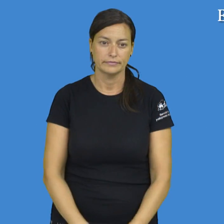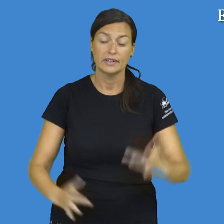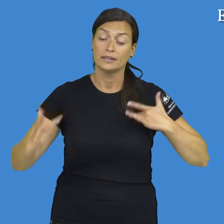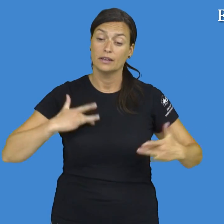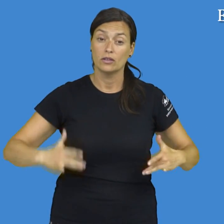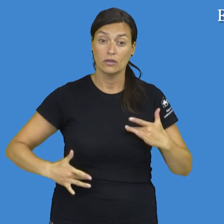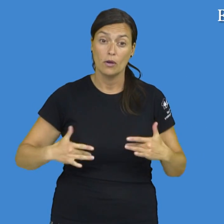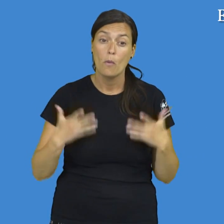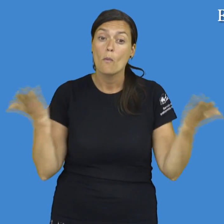síntoma